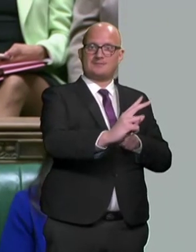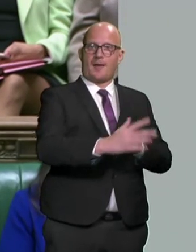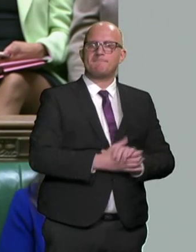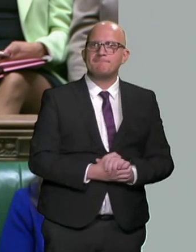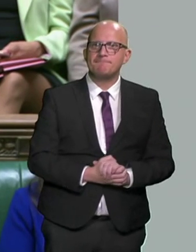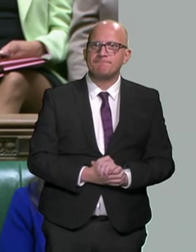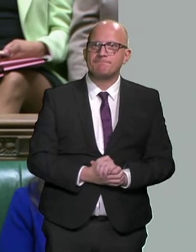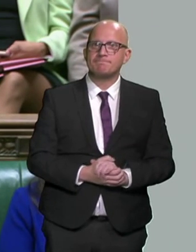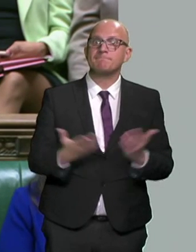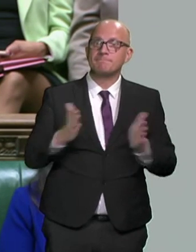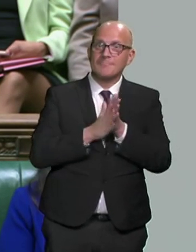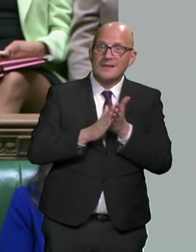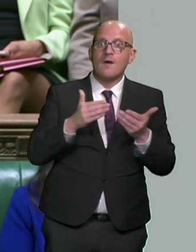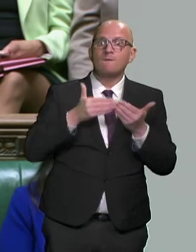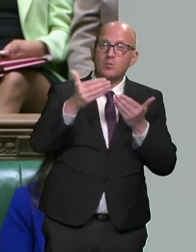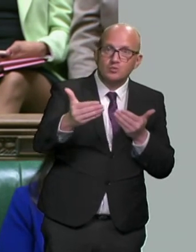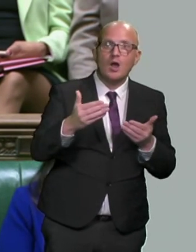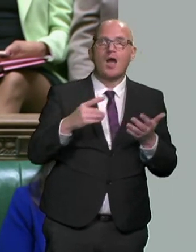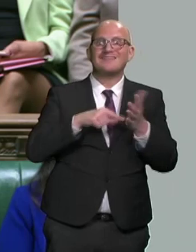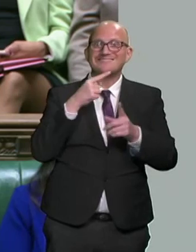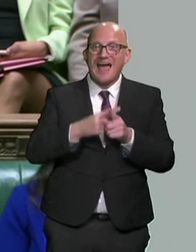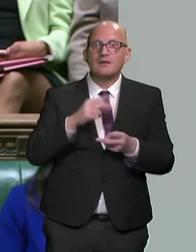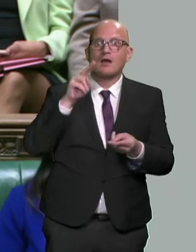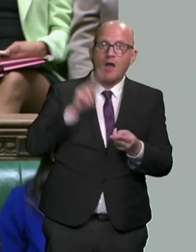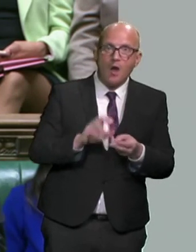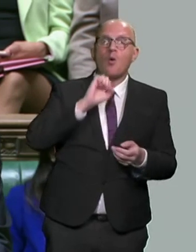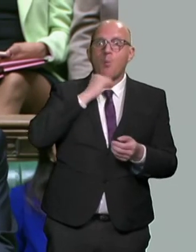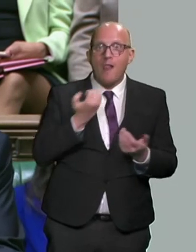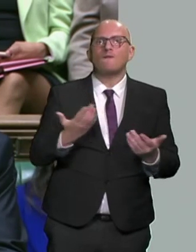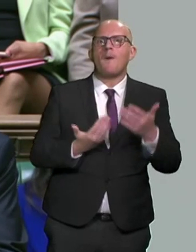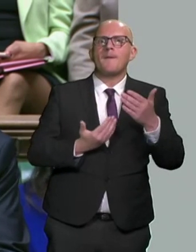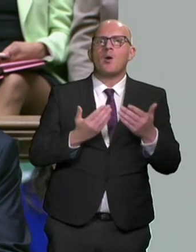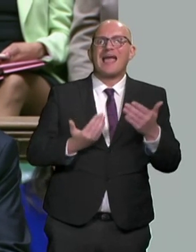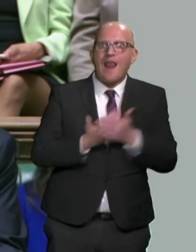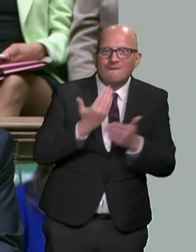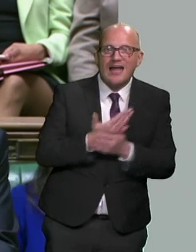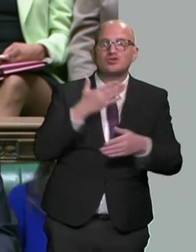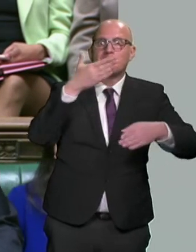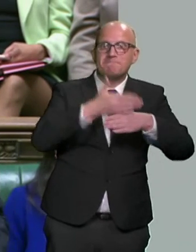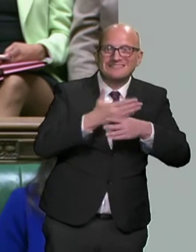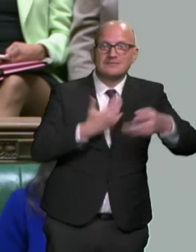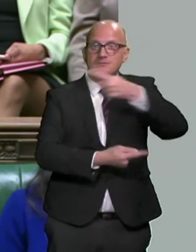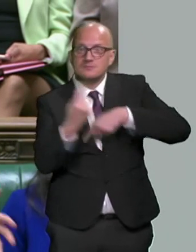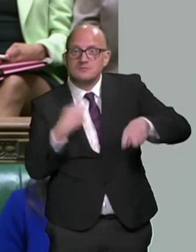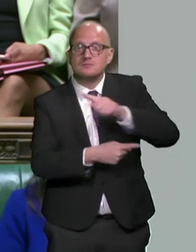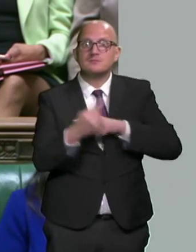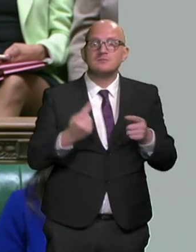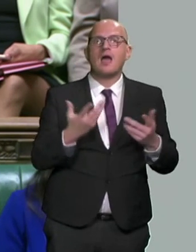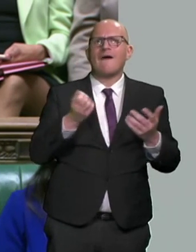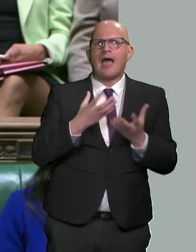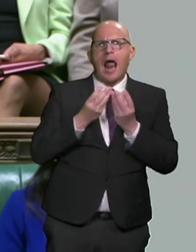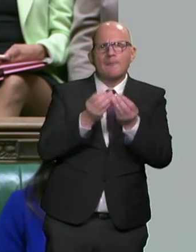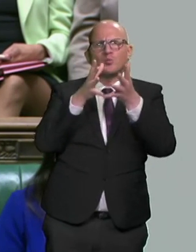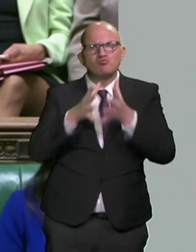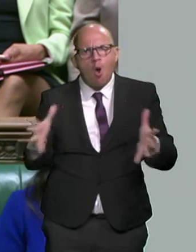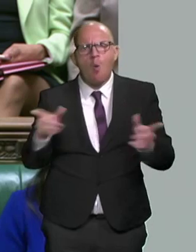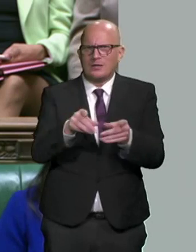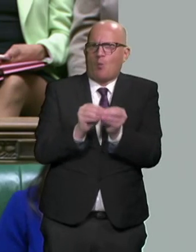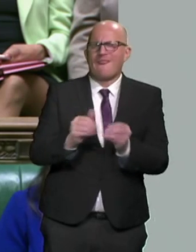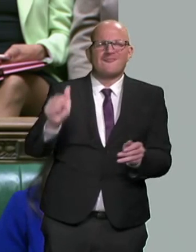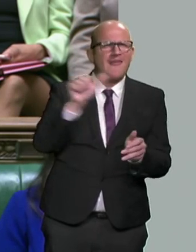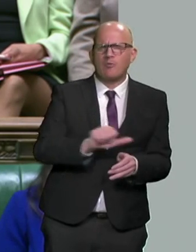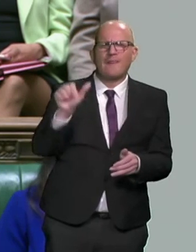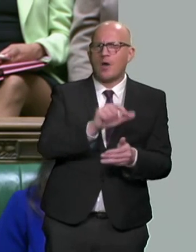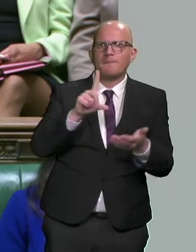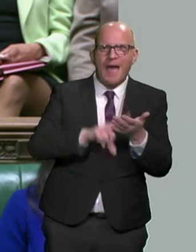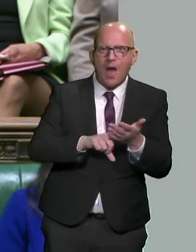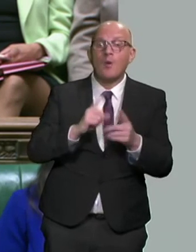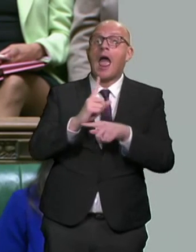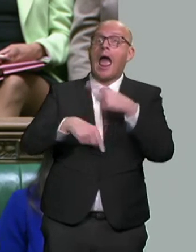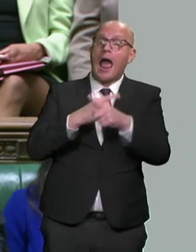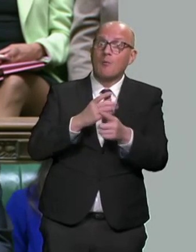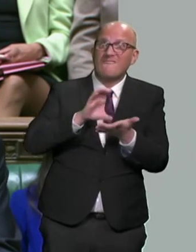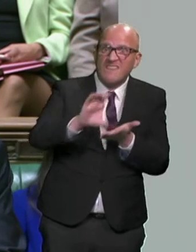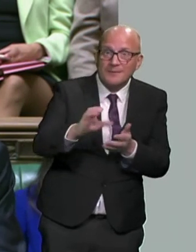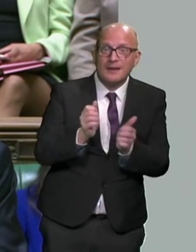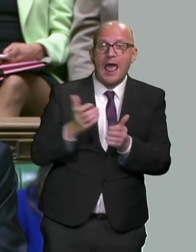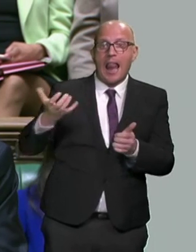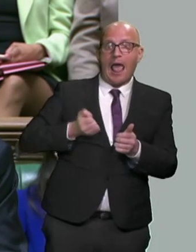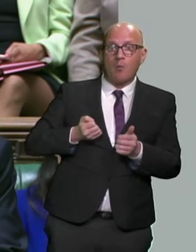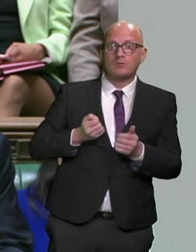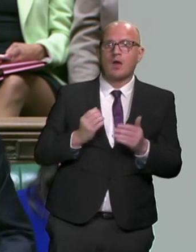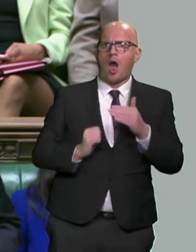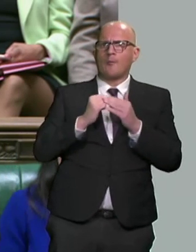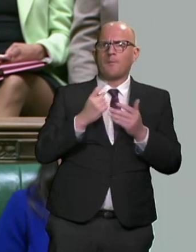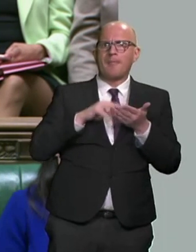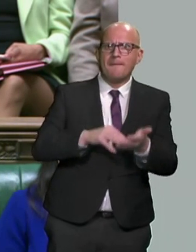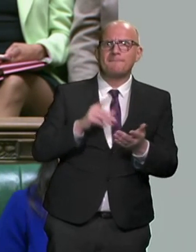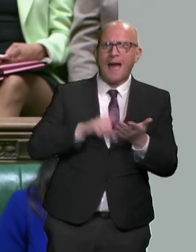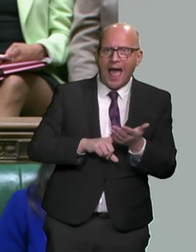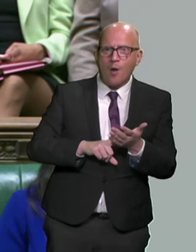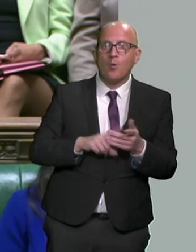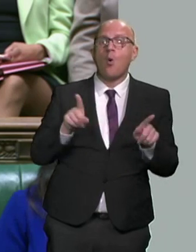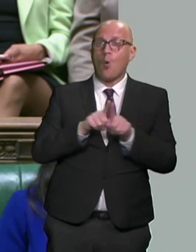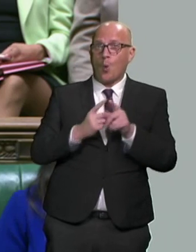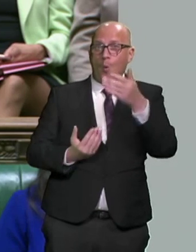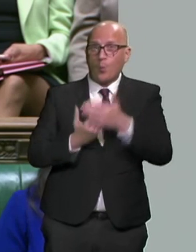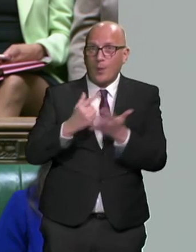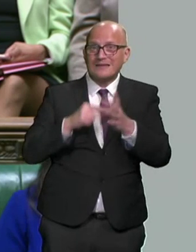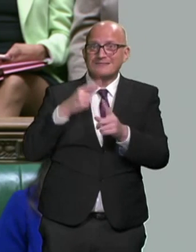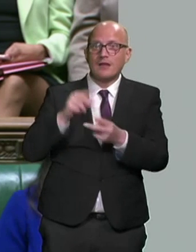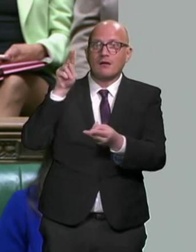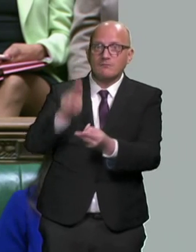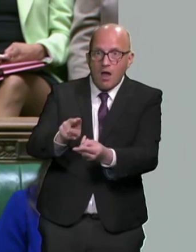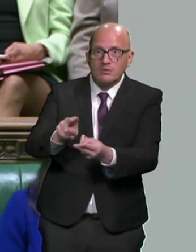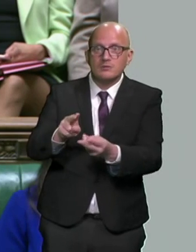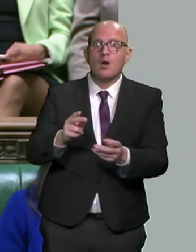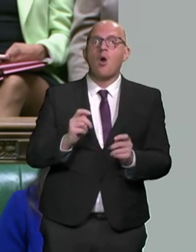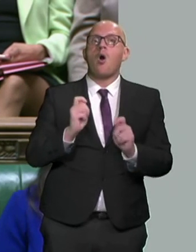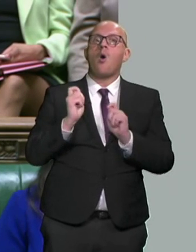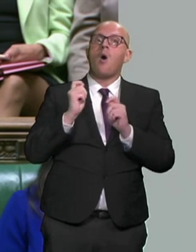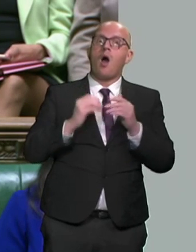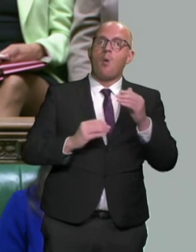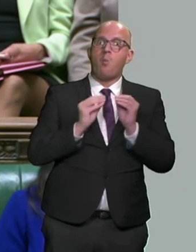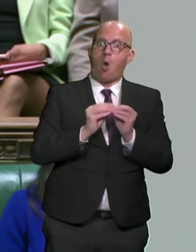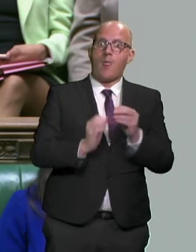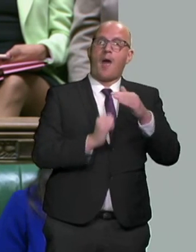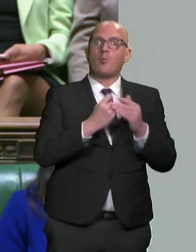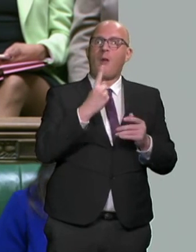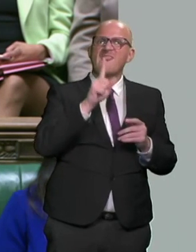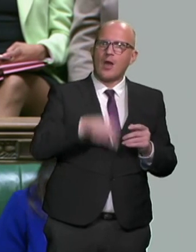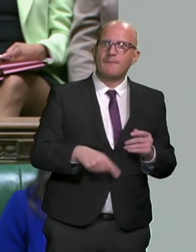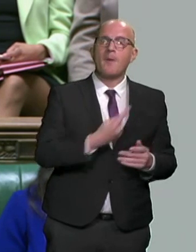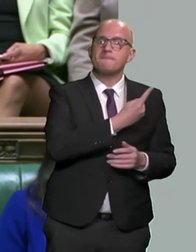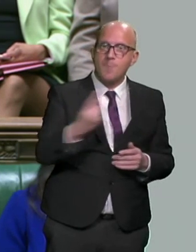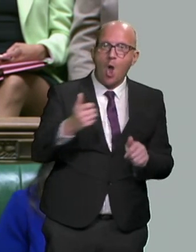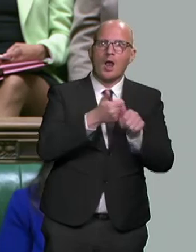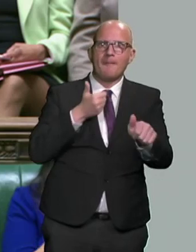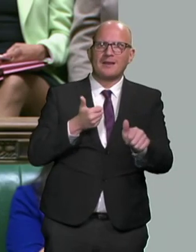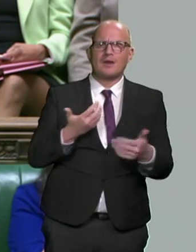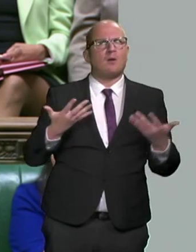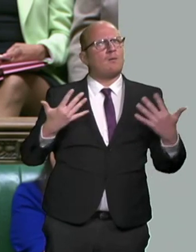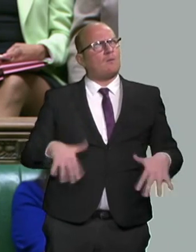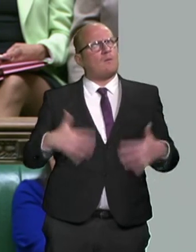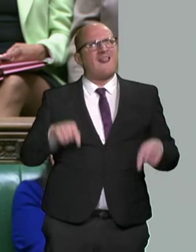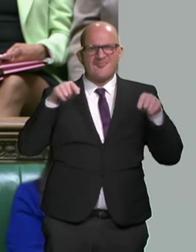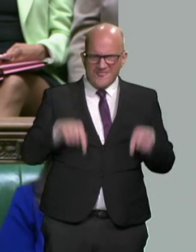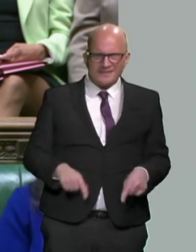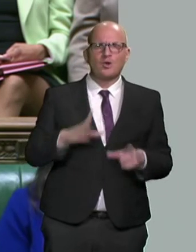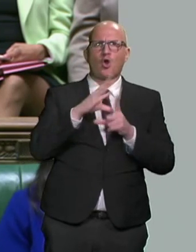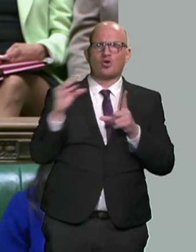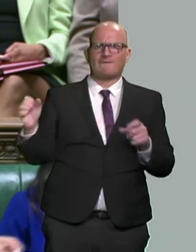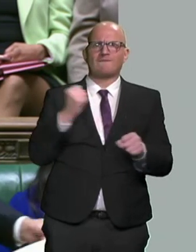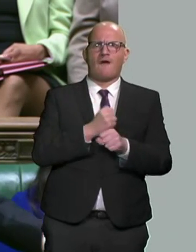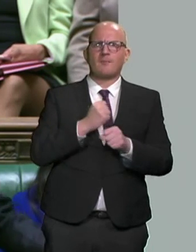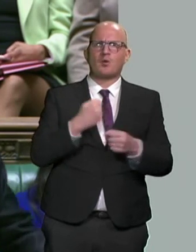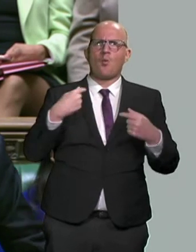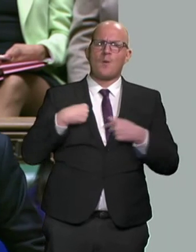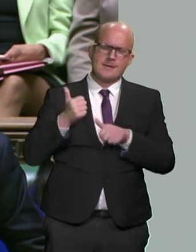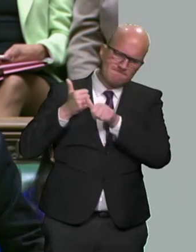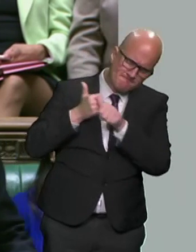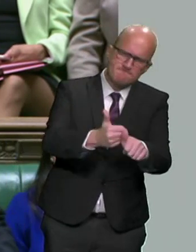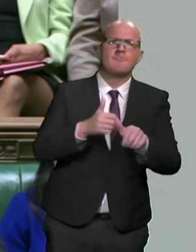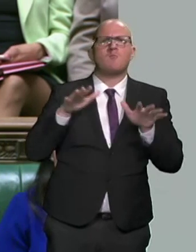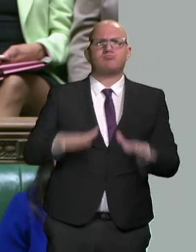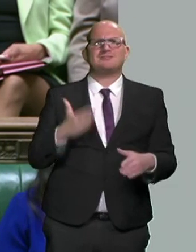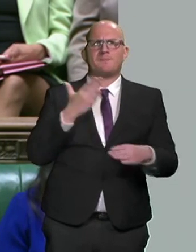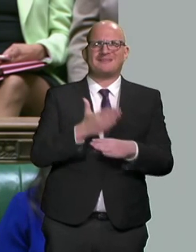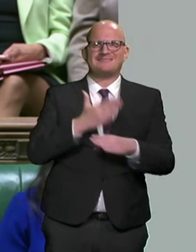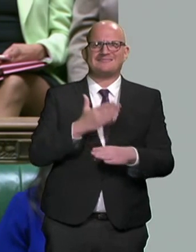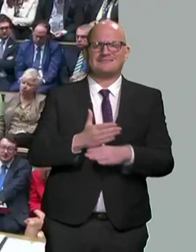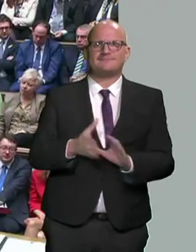Future tax cuts on business investment and innovation; a business rates discount worth £1.7 billion; Help to Grow schemes worth thousands of pounds per business; an annual investment allowance worth up to £1 million; and a new tax cut on the costs of employment, worth £1,000 per company—once again, it is this Conservative Government delivering for British business.